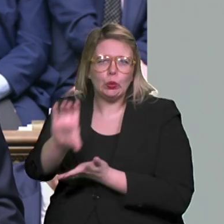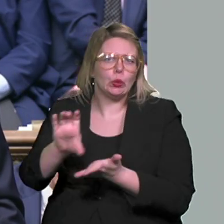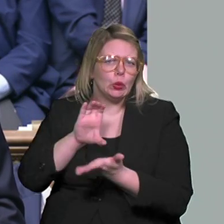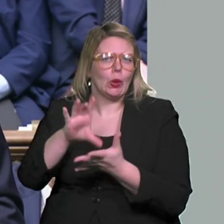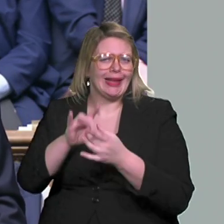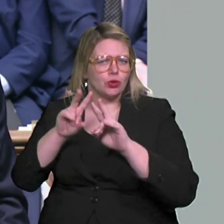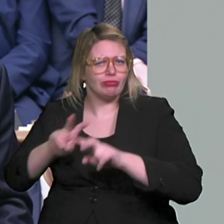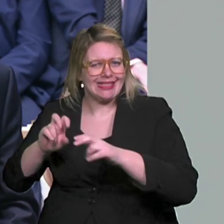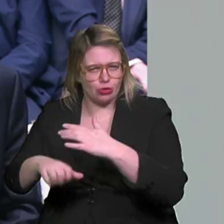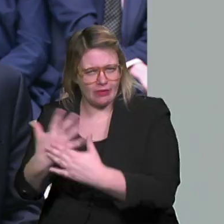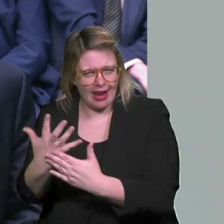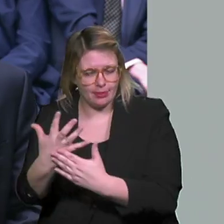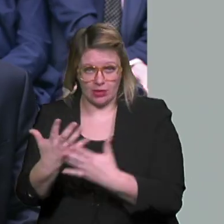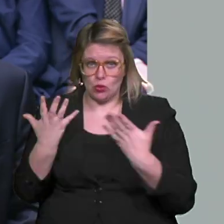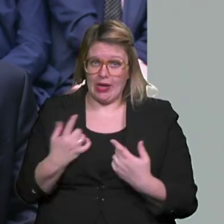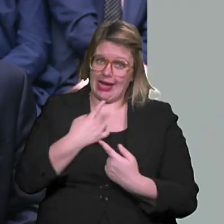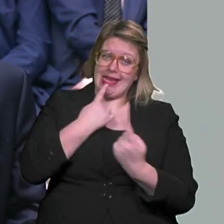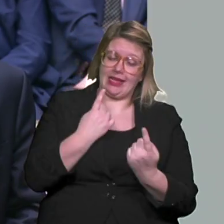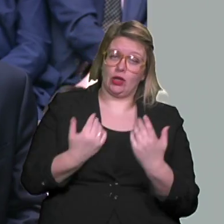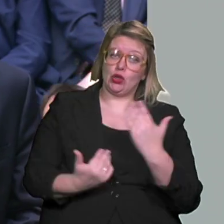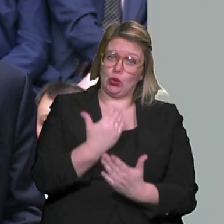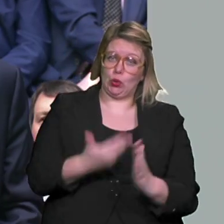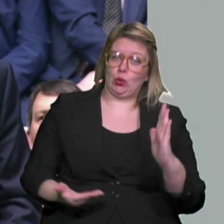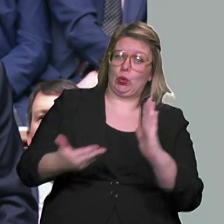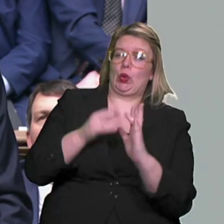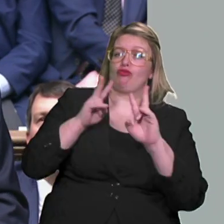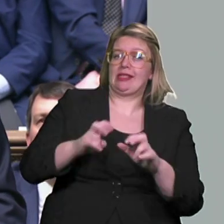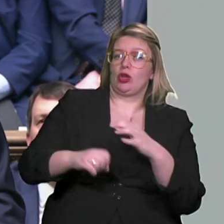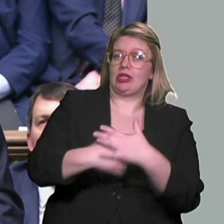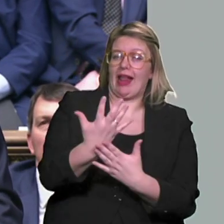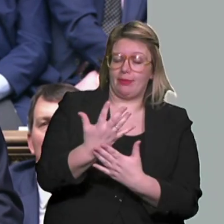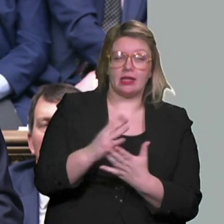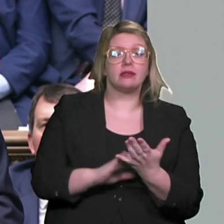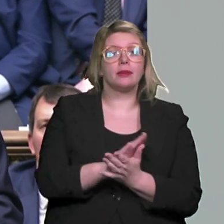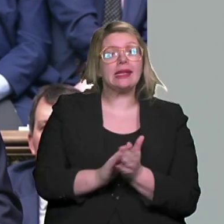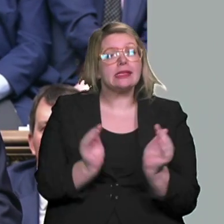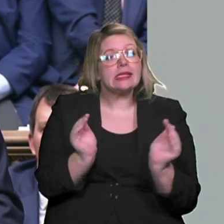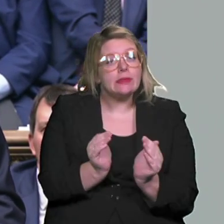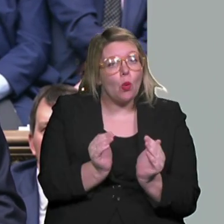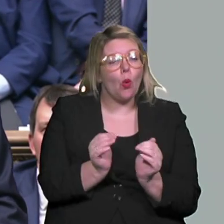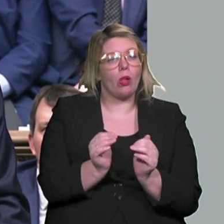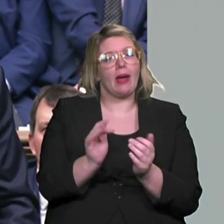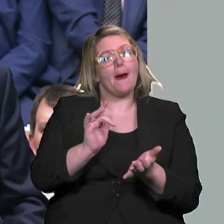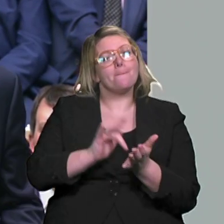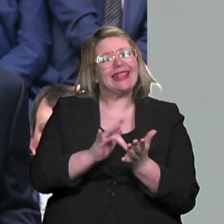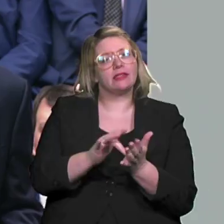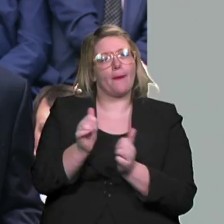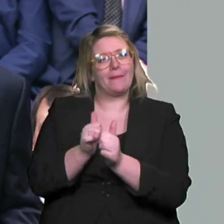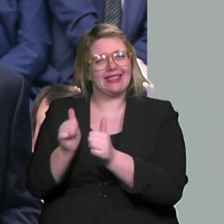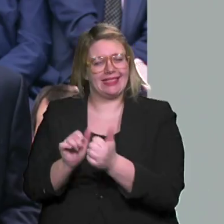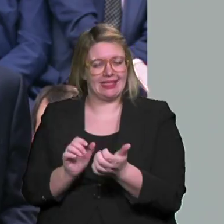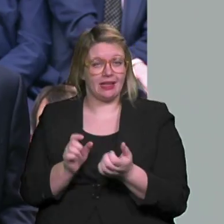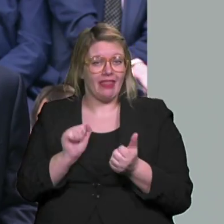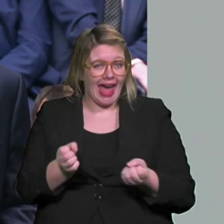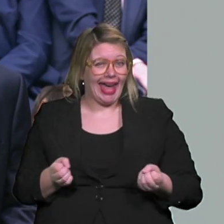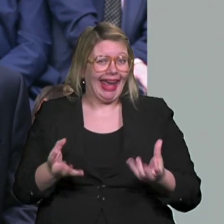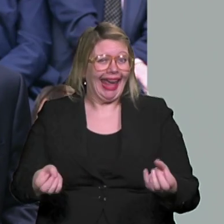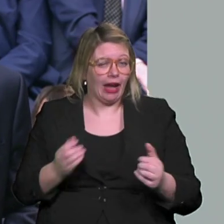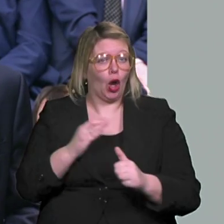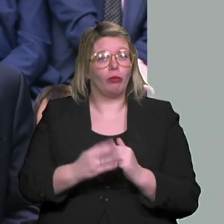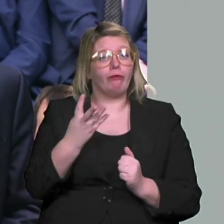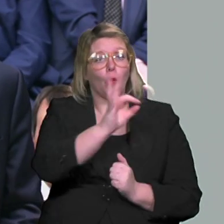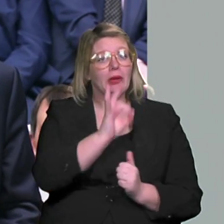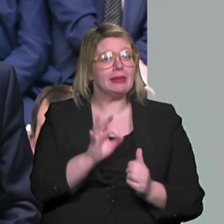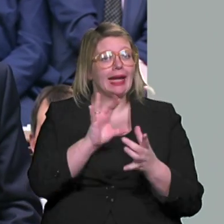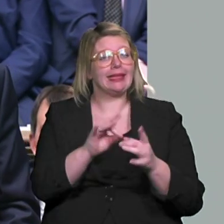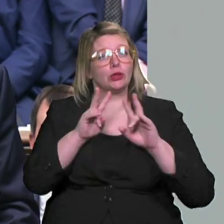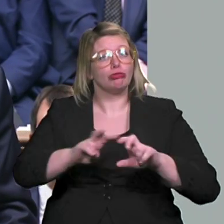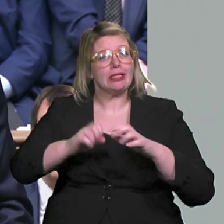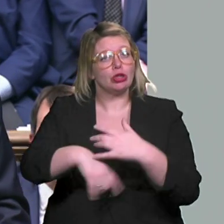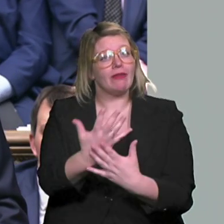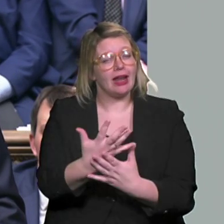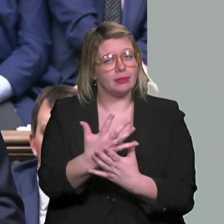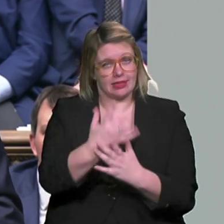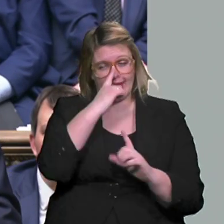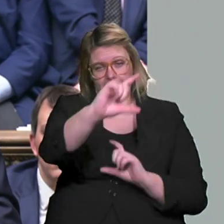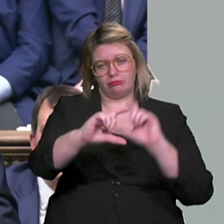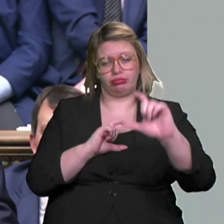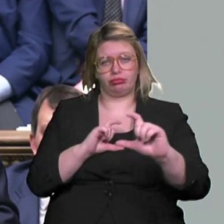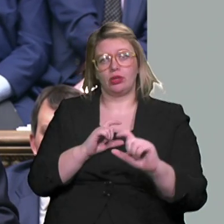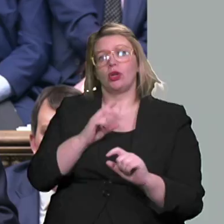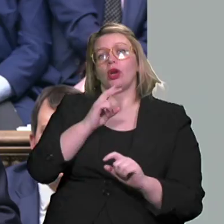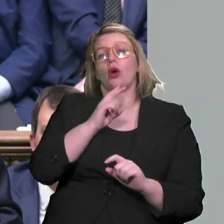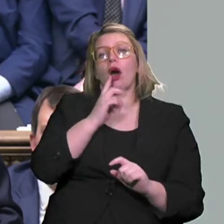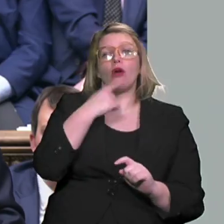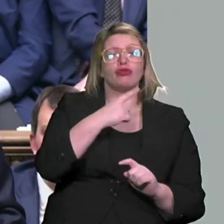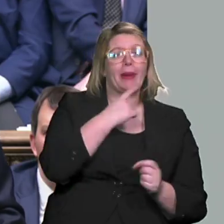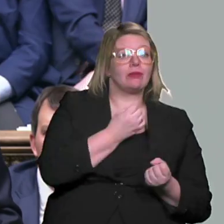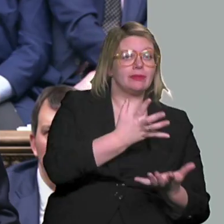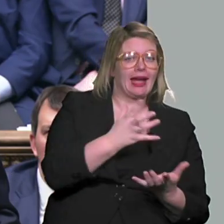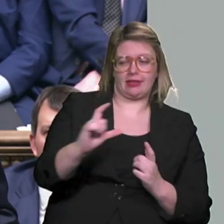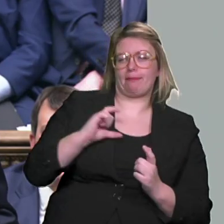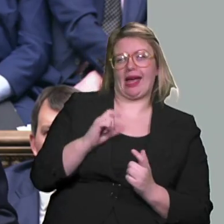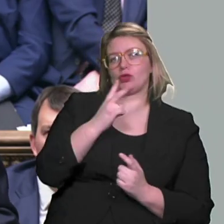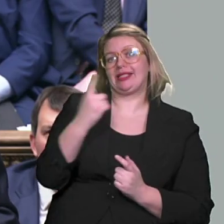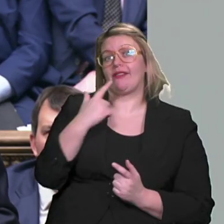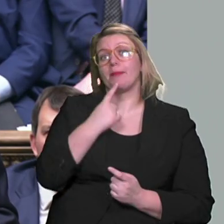Today, I am introducing an enhanced credit which means that if a qualifying small or medium-sized business spends 40% or more of its total expenditure on R&D, it will be able to claim a credit worth £27 for every £100 that it spends.